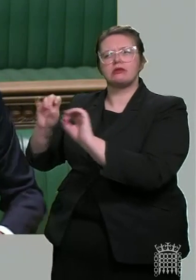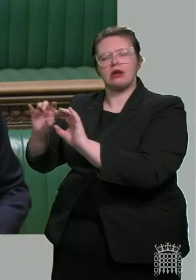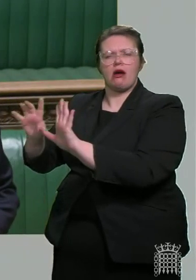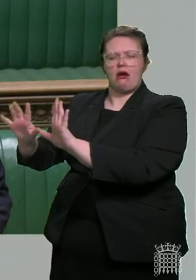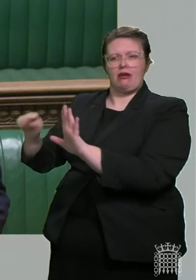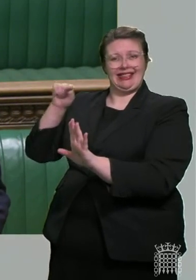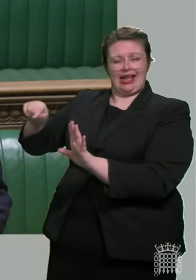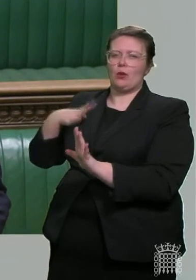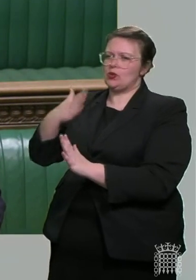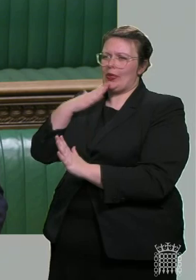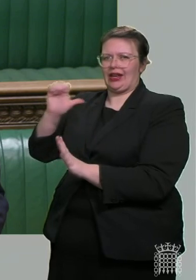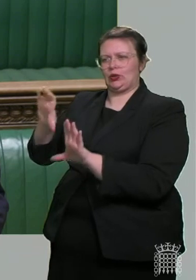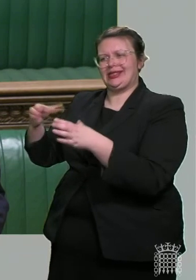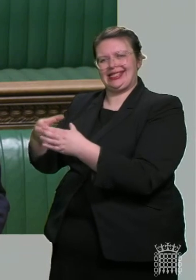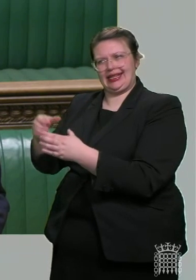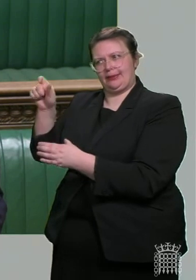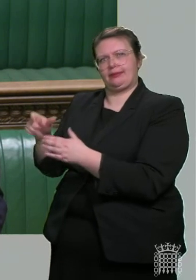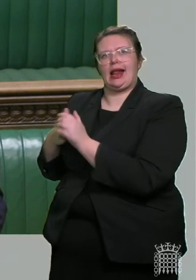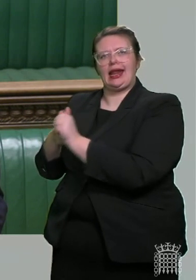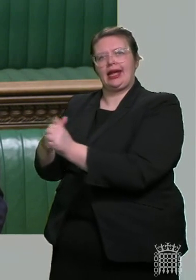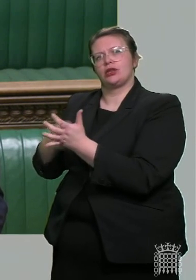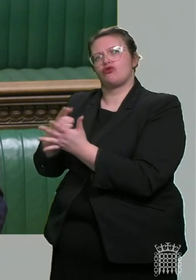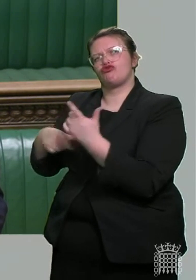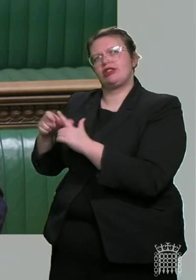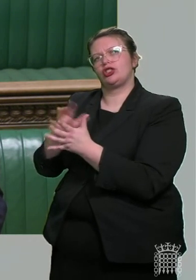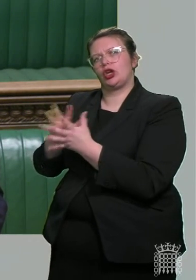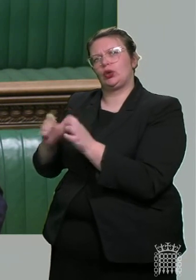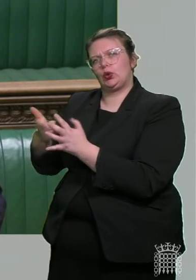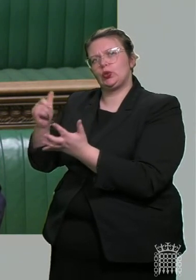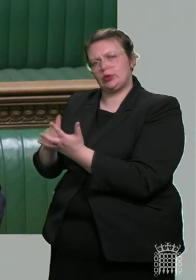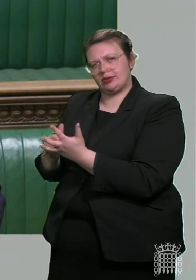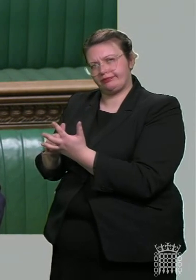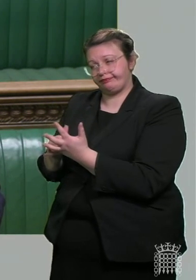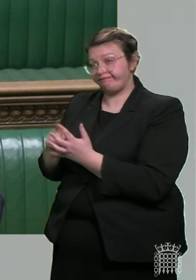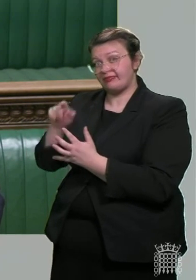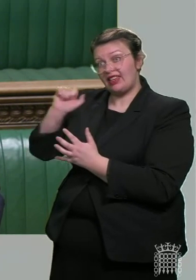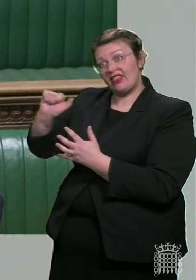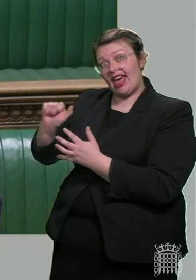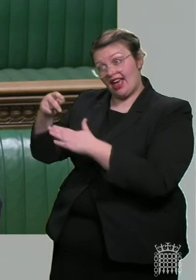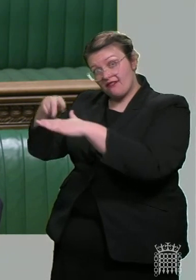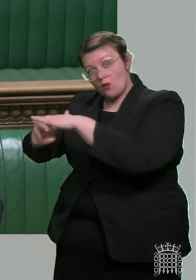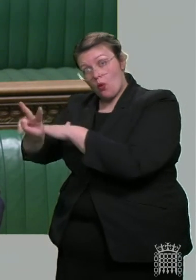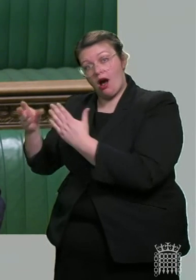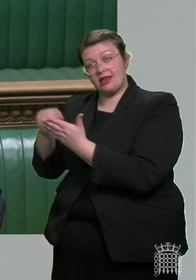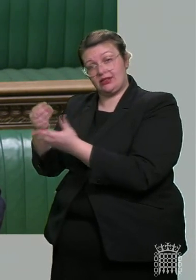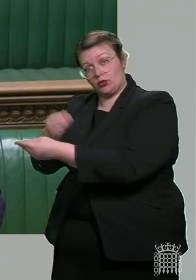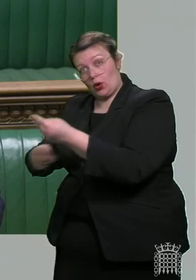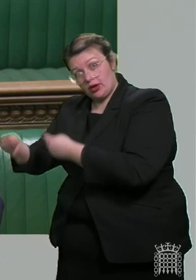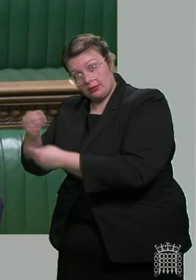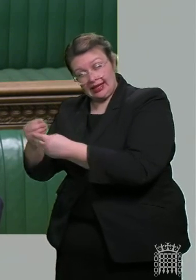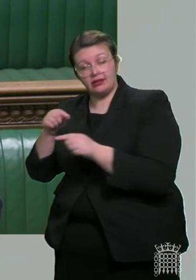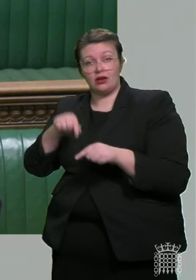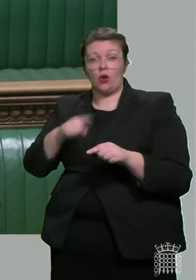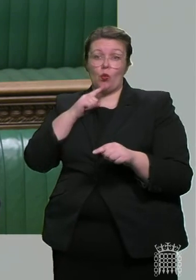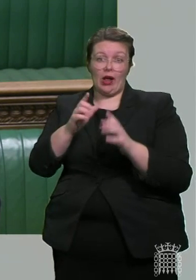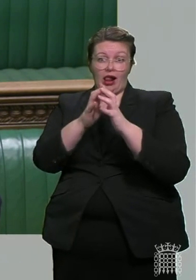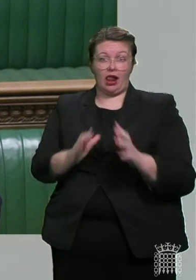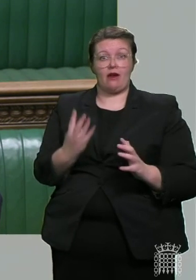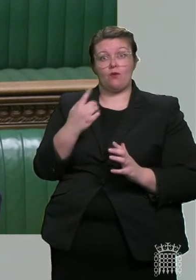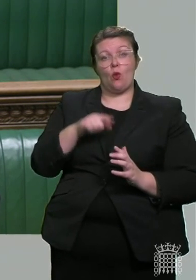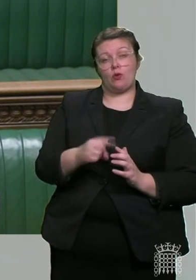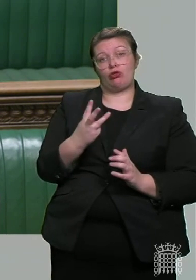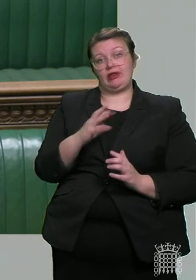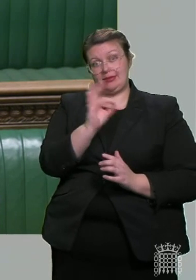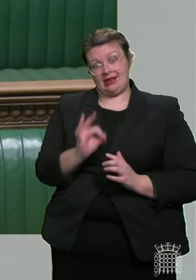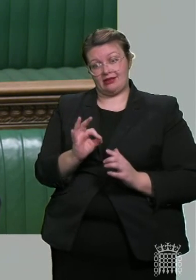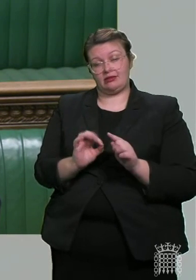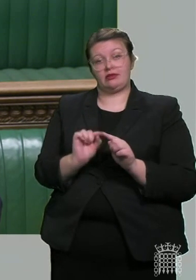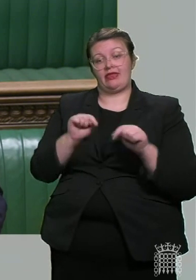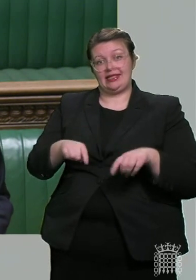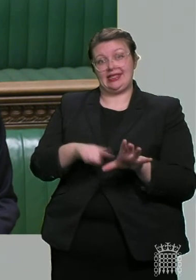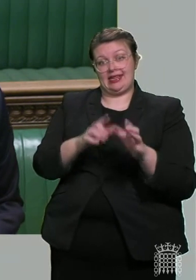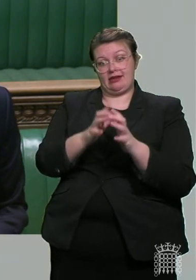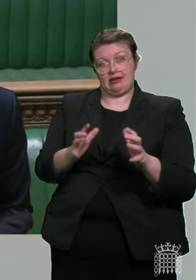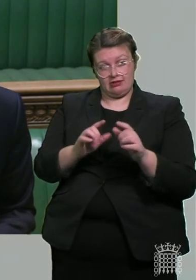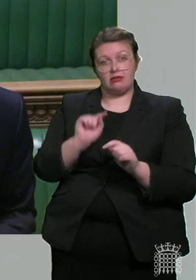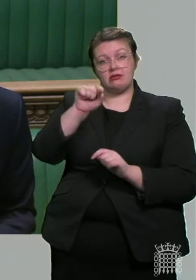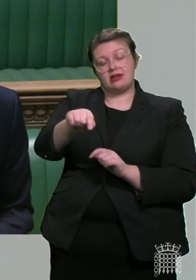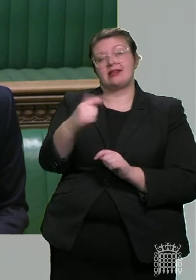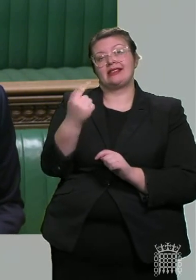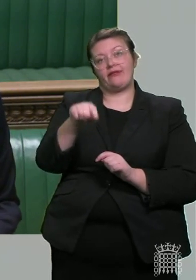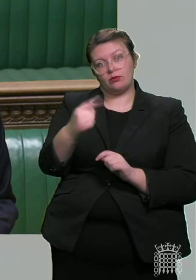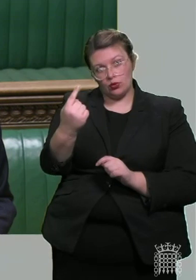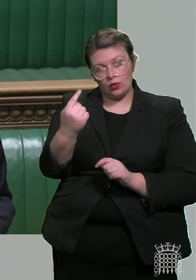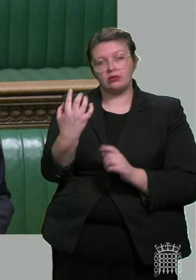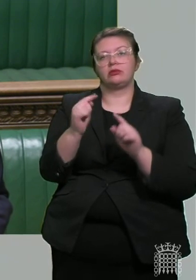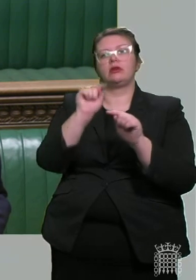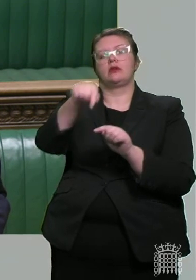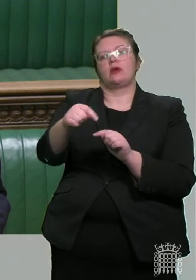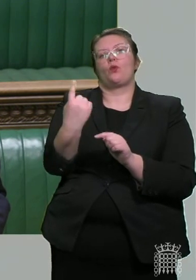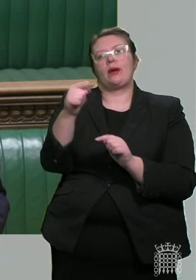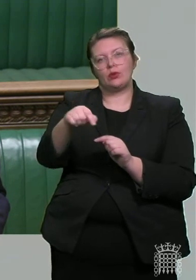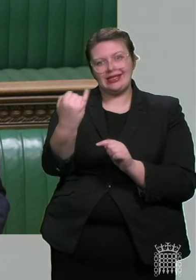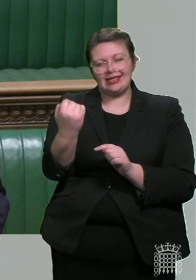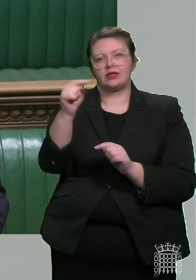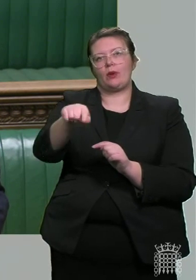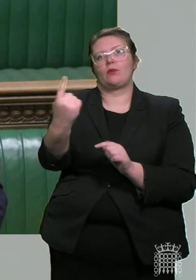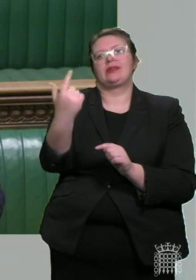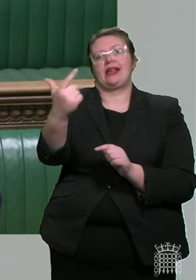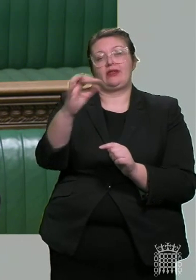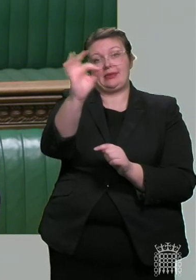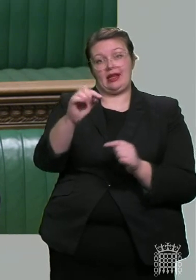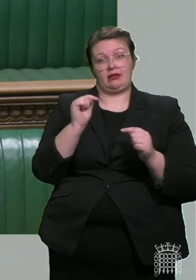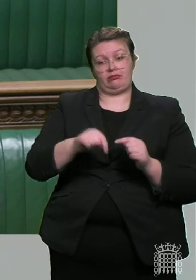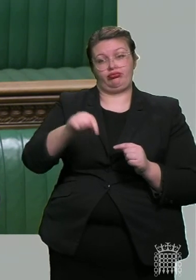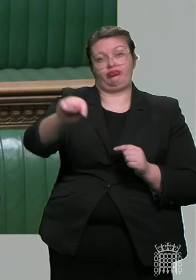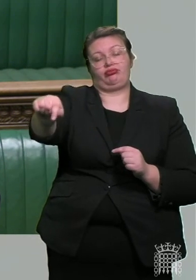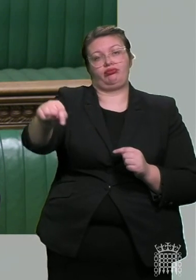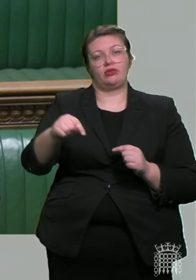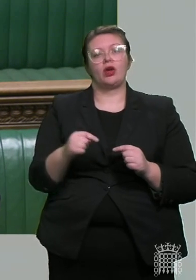The OBR forecasts that our economy will grow this year by 4%, by 7.3% in 2022, then 1.7%, 1.6% and 1.7% in the last three years of the forecast.